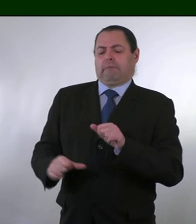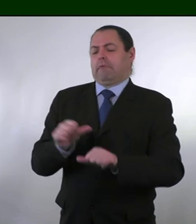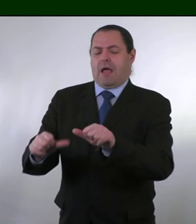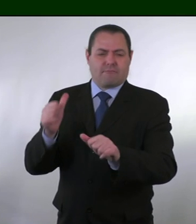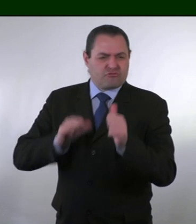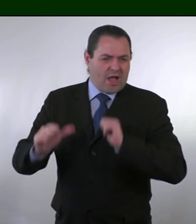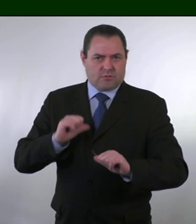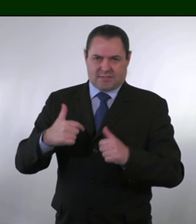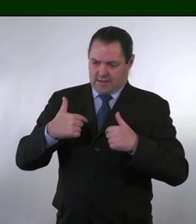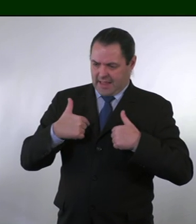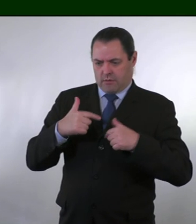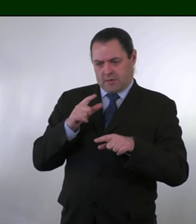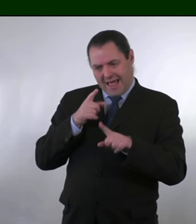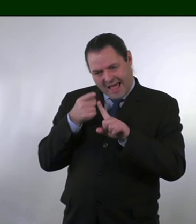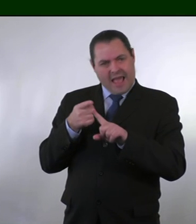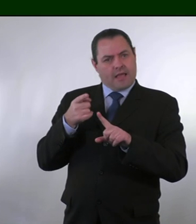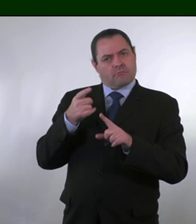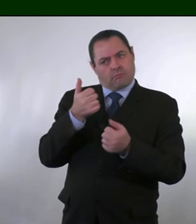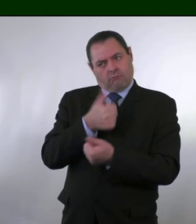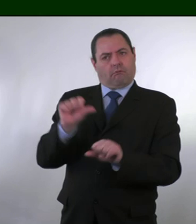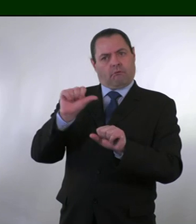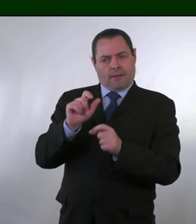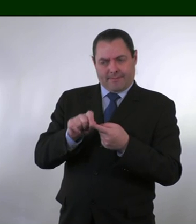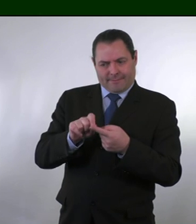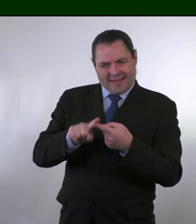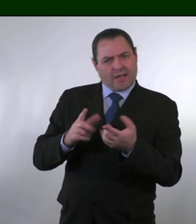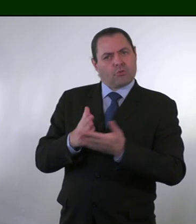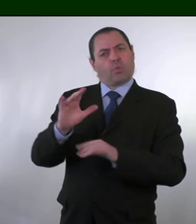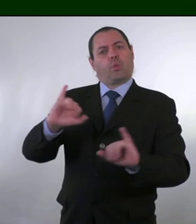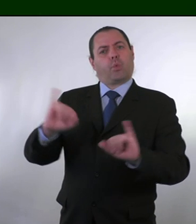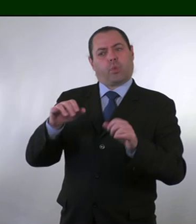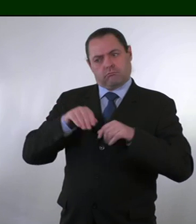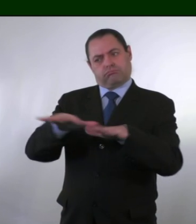I am proud of what we did to secure huge quantities of PPE during a pandemic.